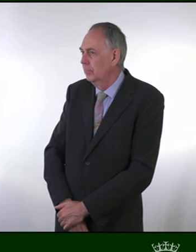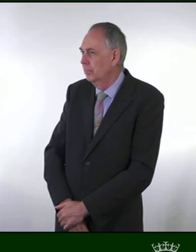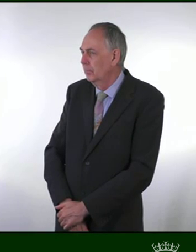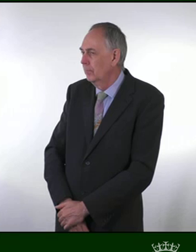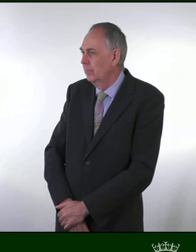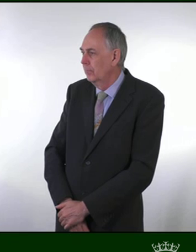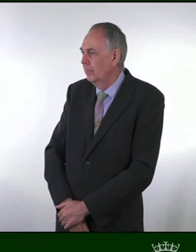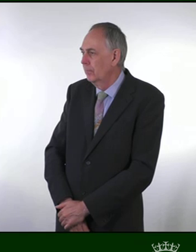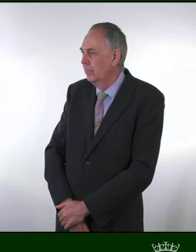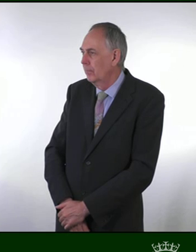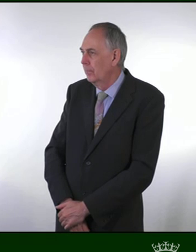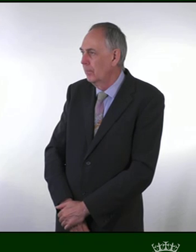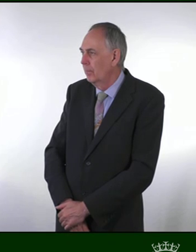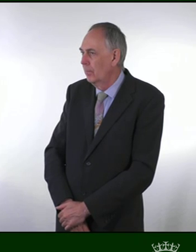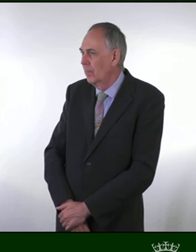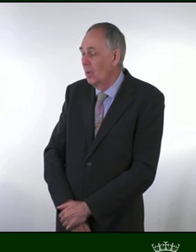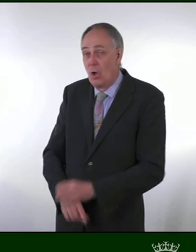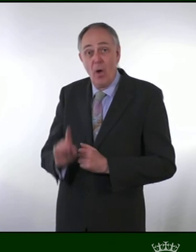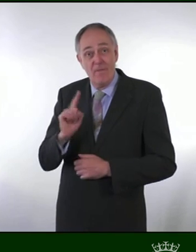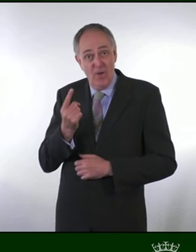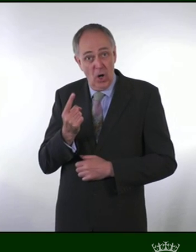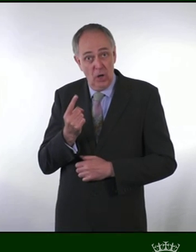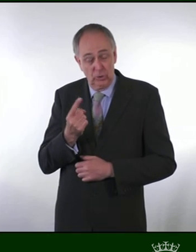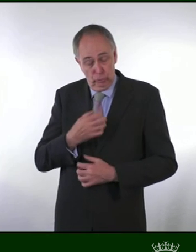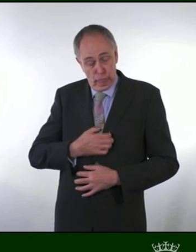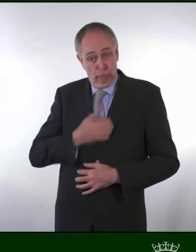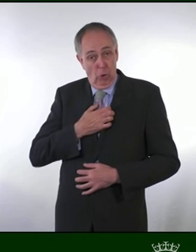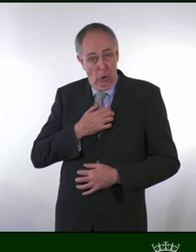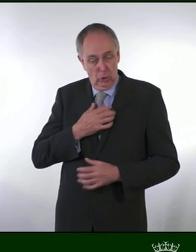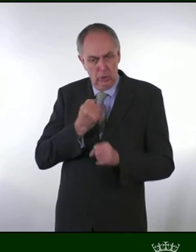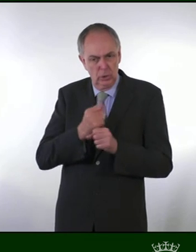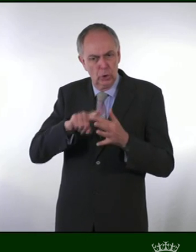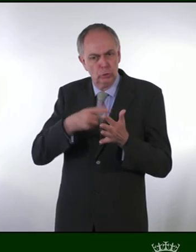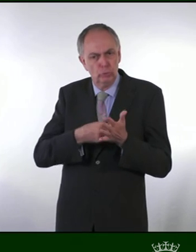May I start by expressing shock and anger at the death of George Floyd?